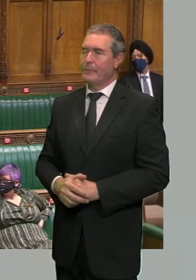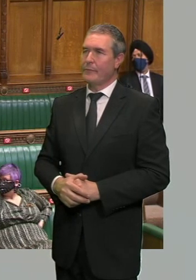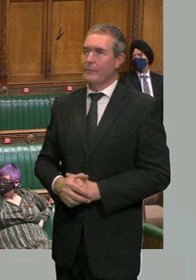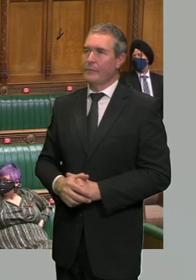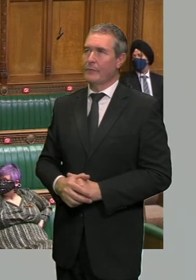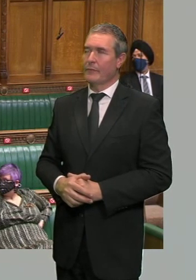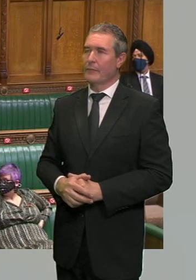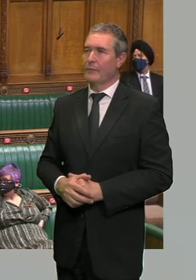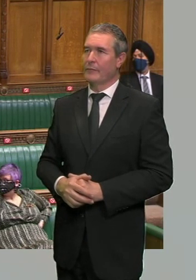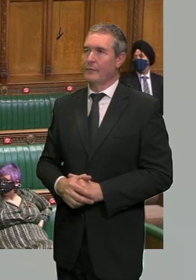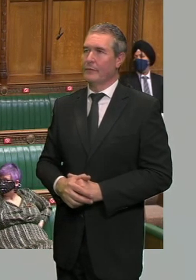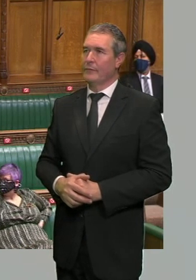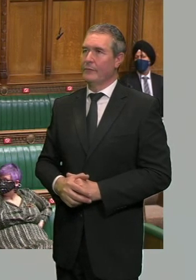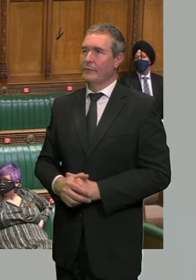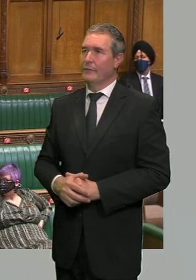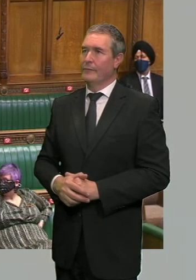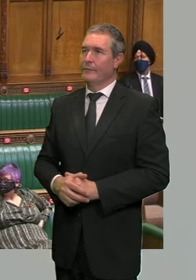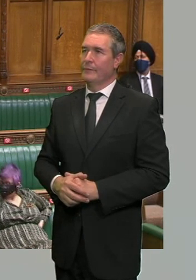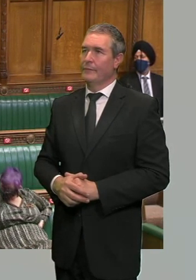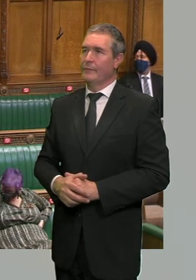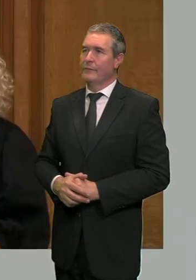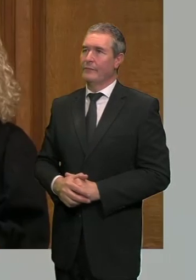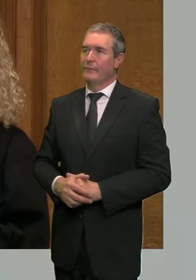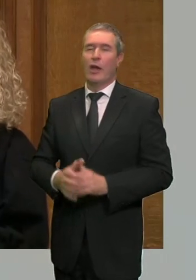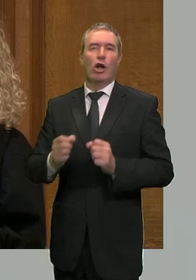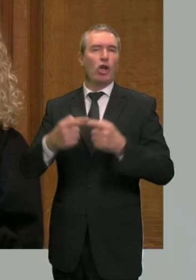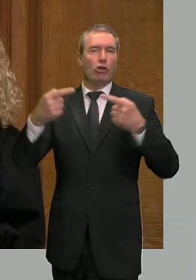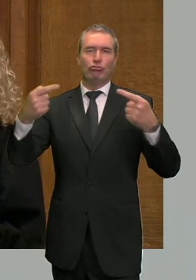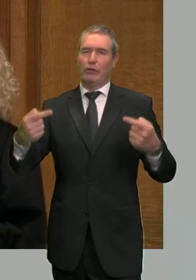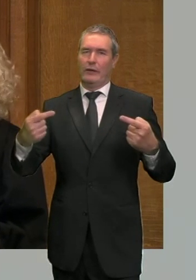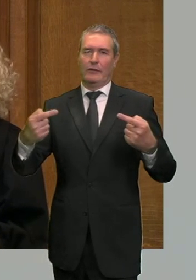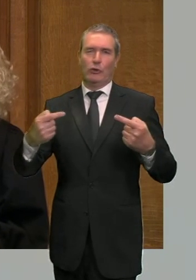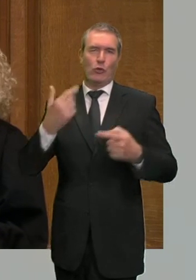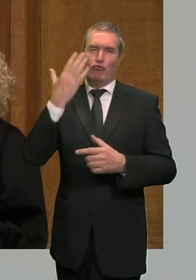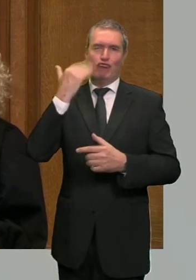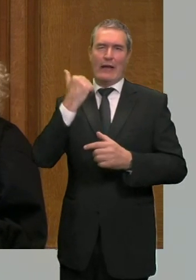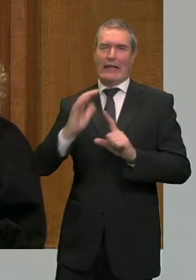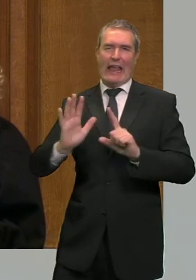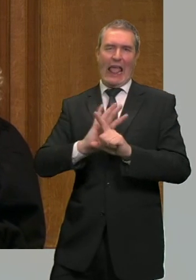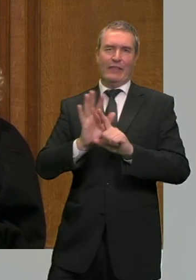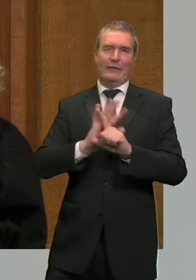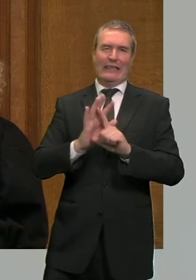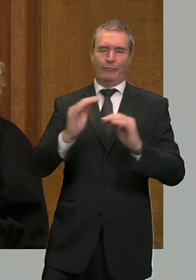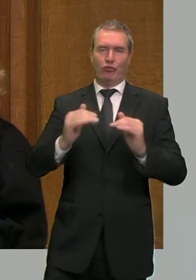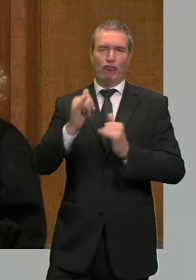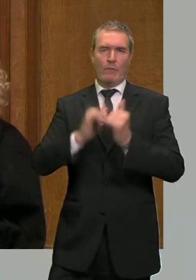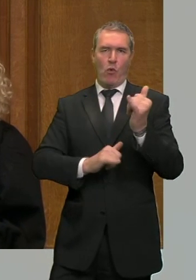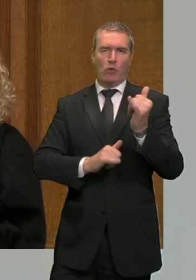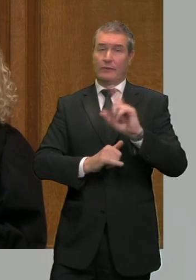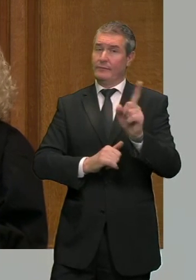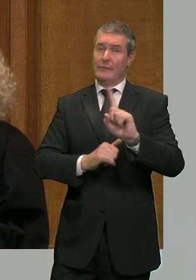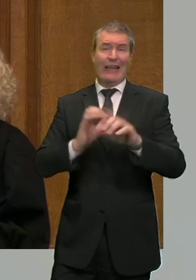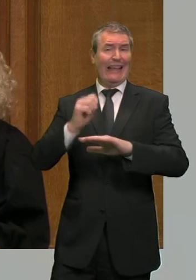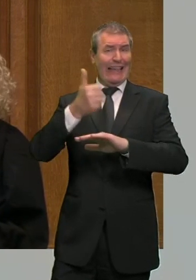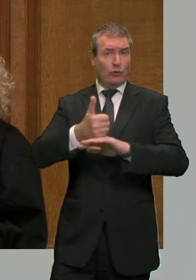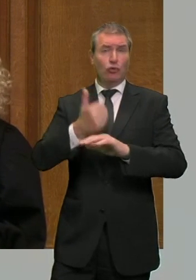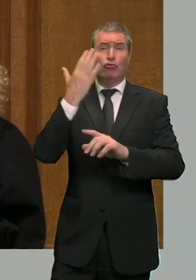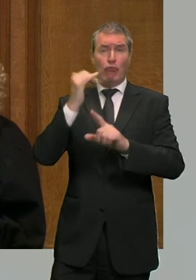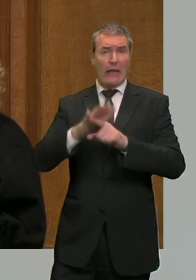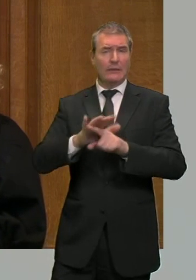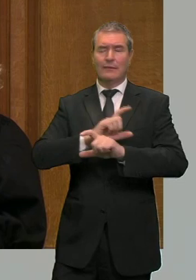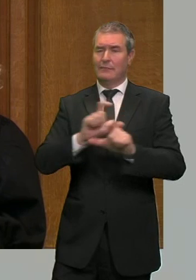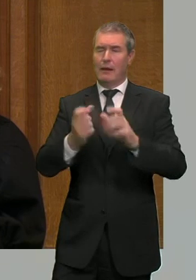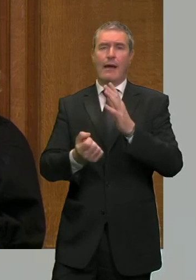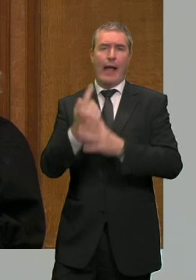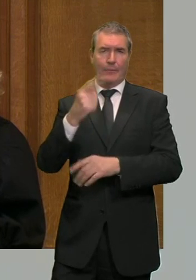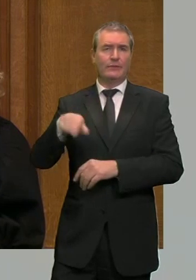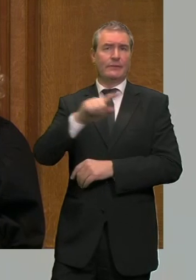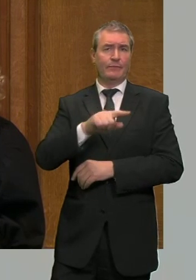Contrary to the conclusions of the Commission on Race and Ethnic Disparities report, institutional racism still exists.